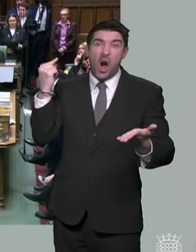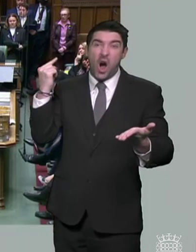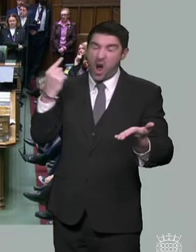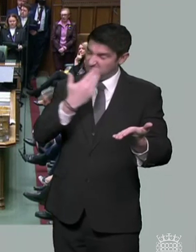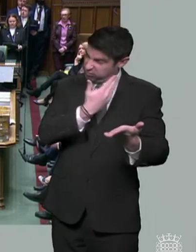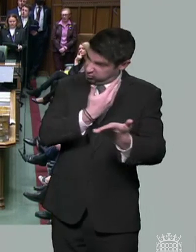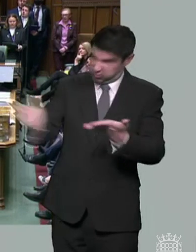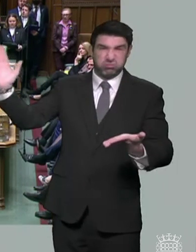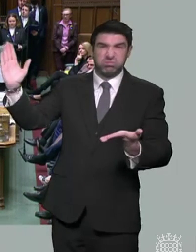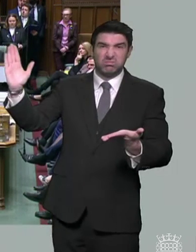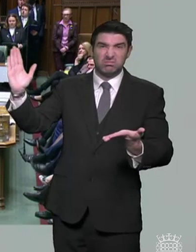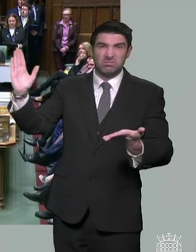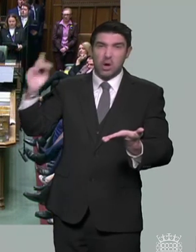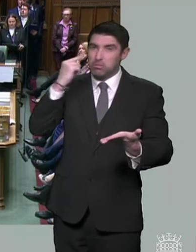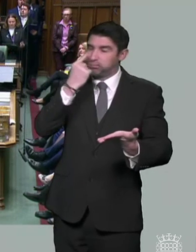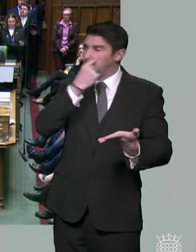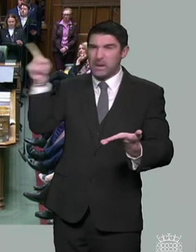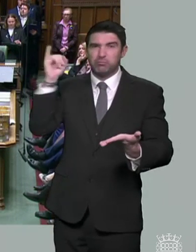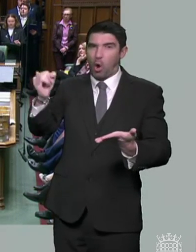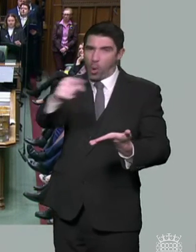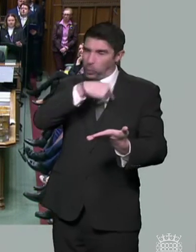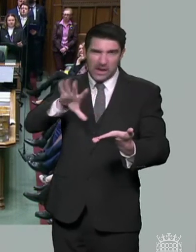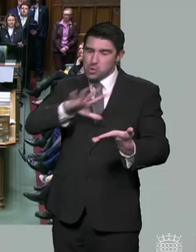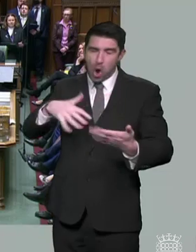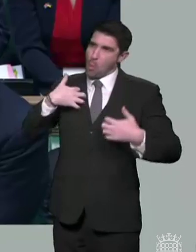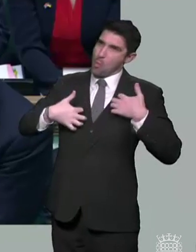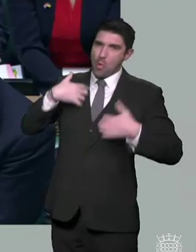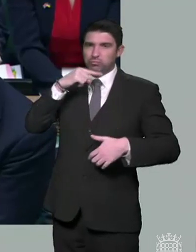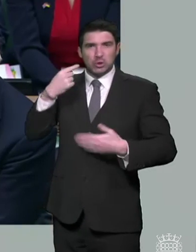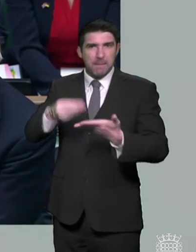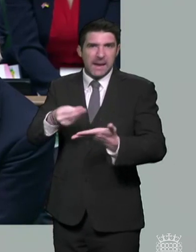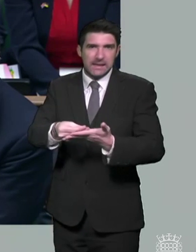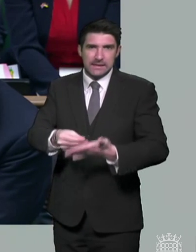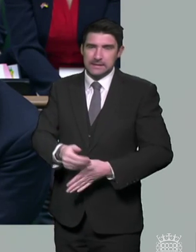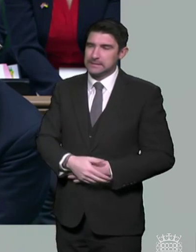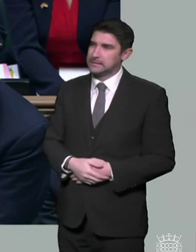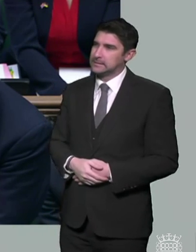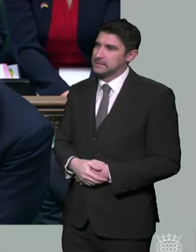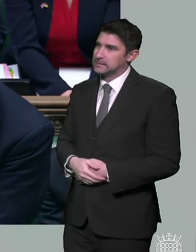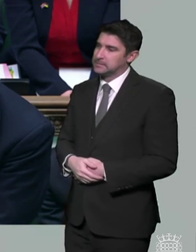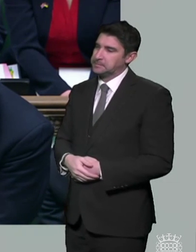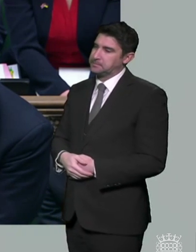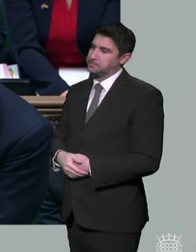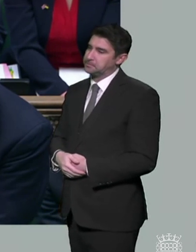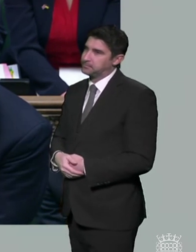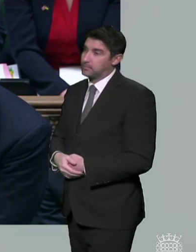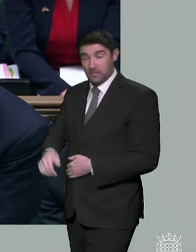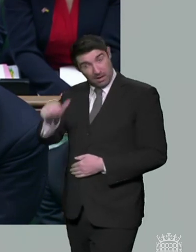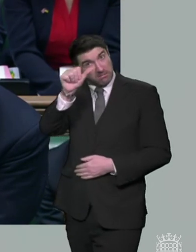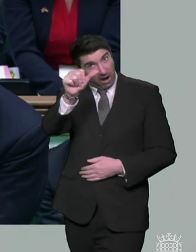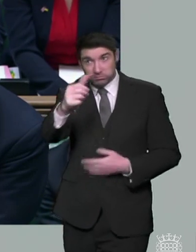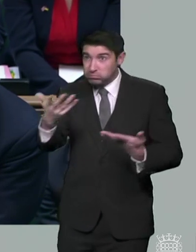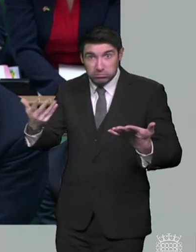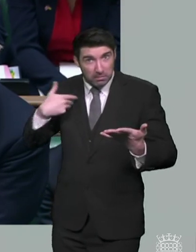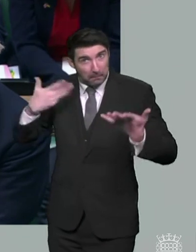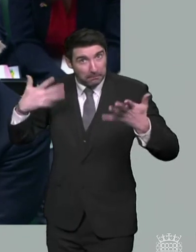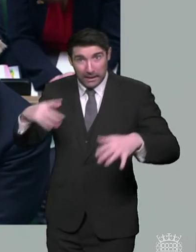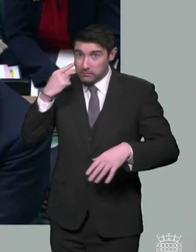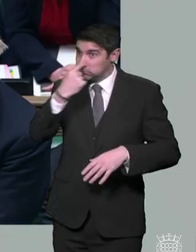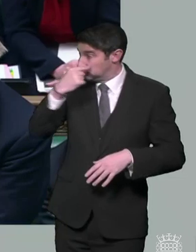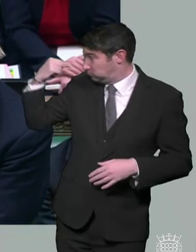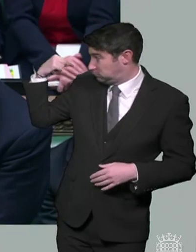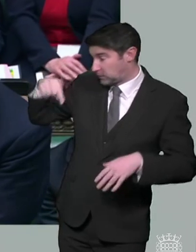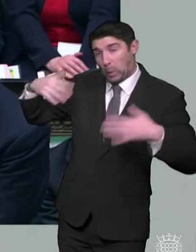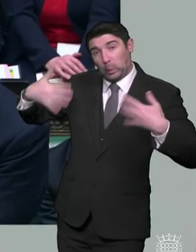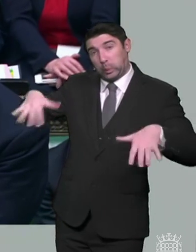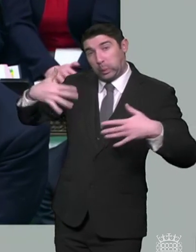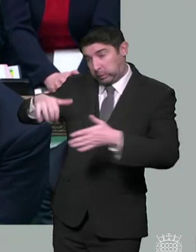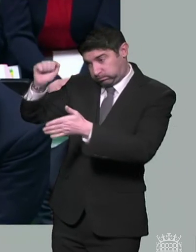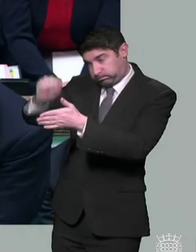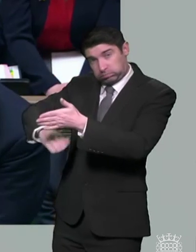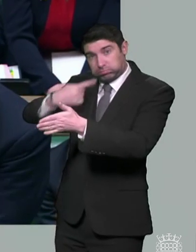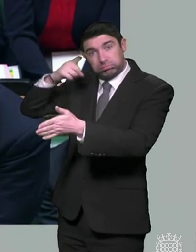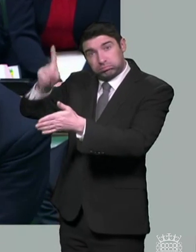Yes, and that is why this Government have brought forward the unprecedented measures that we have.